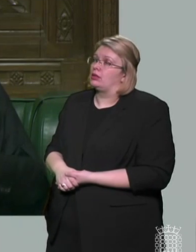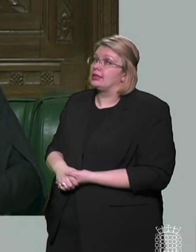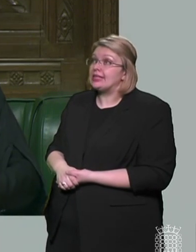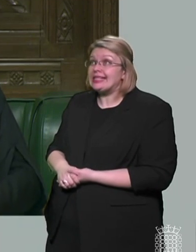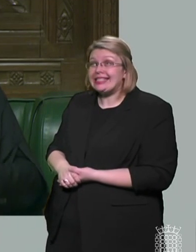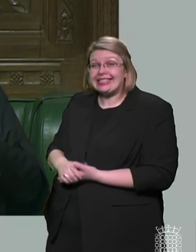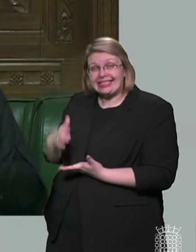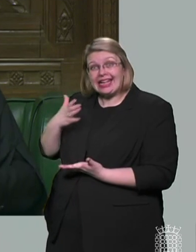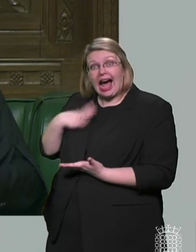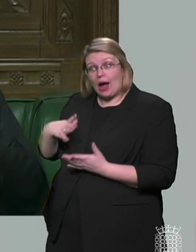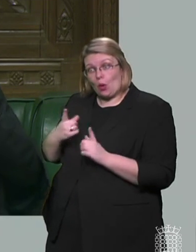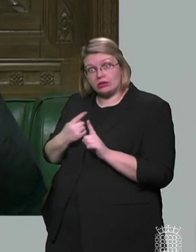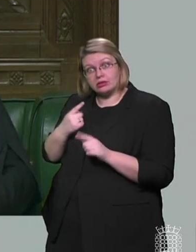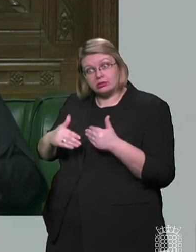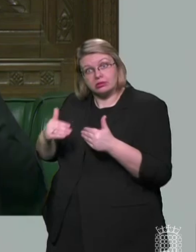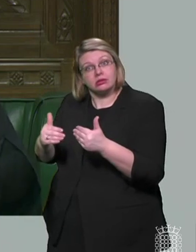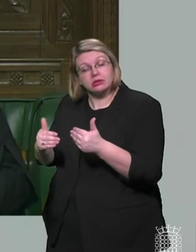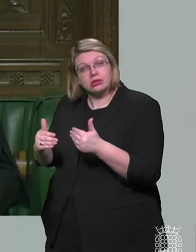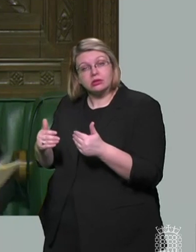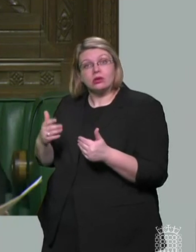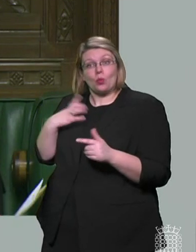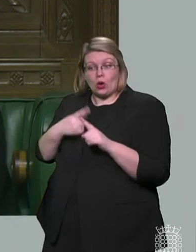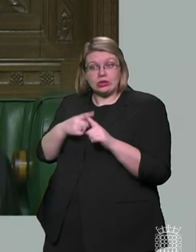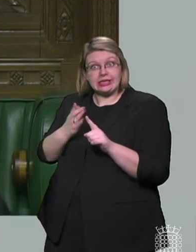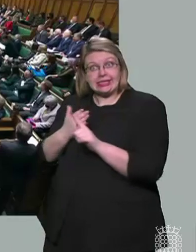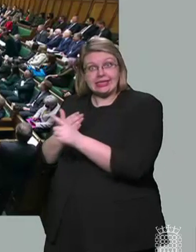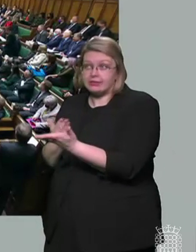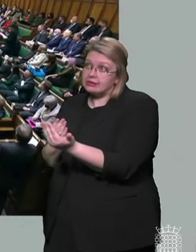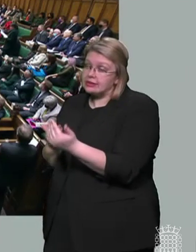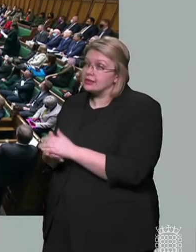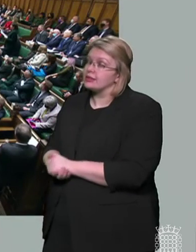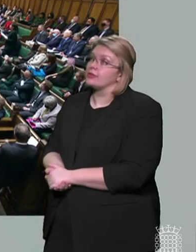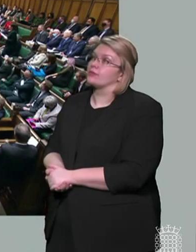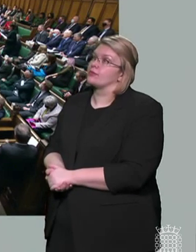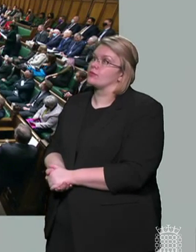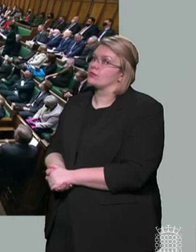The challenge is to get those on the Front Bench moving quickly. We want to get speed into this, so I am sure that she is ending now.